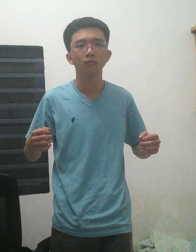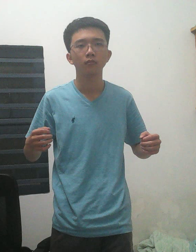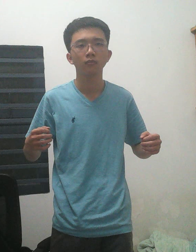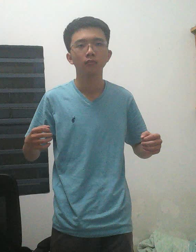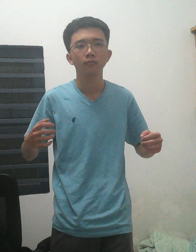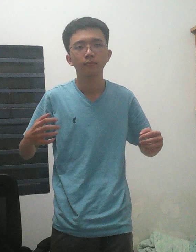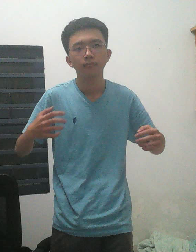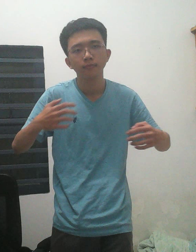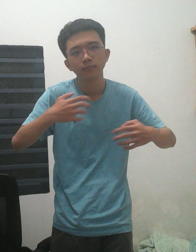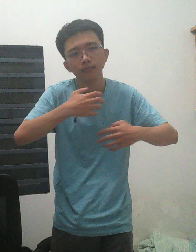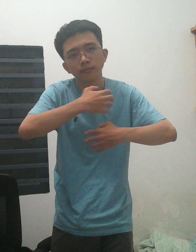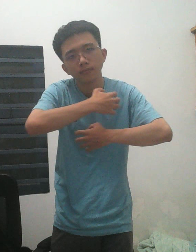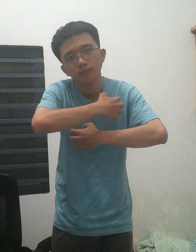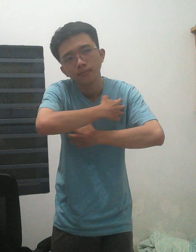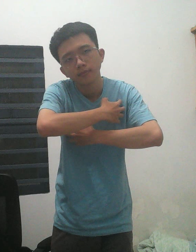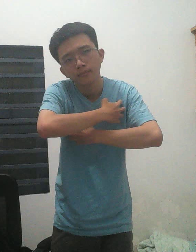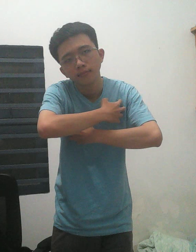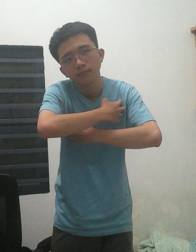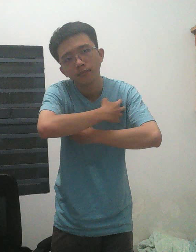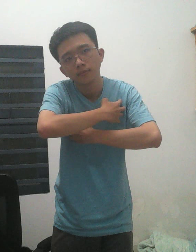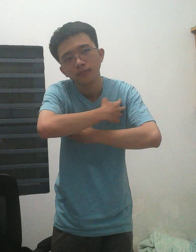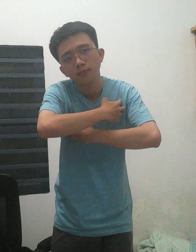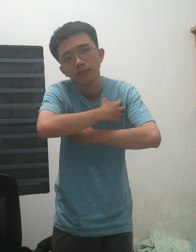om